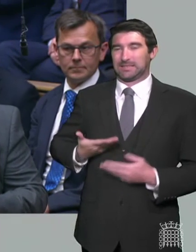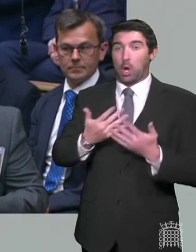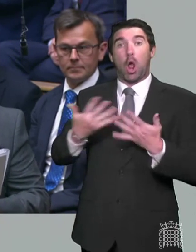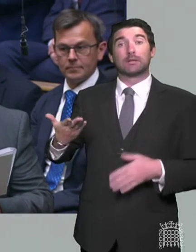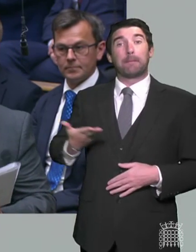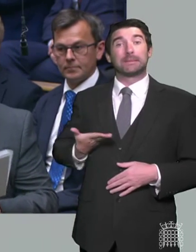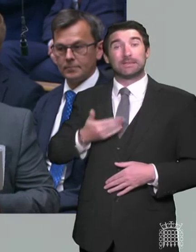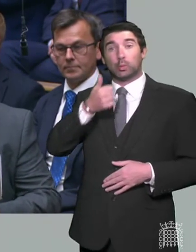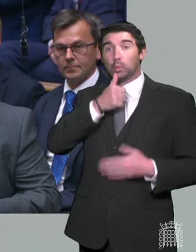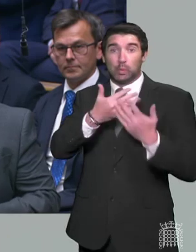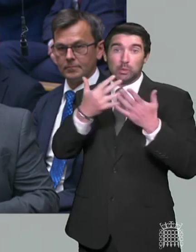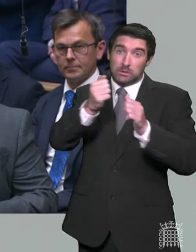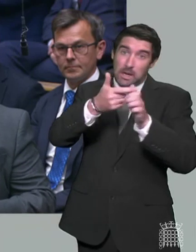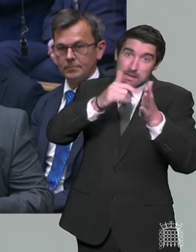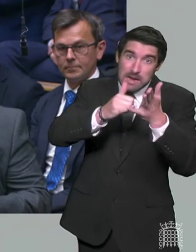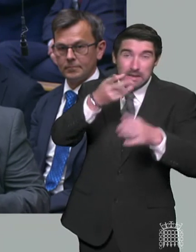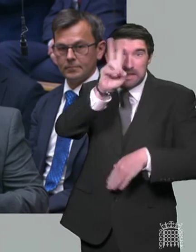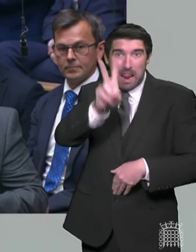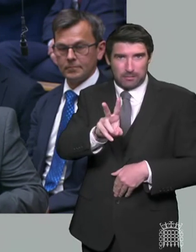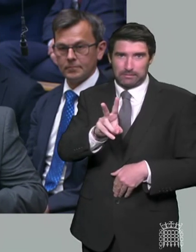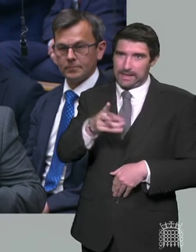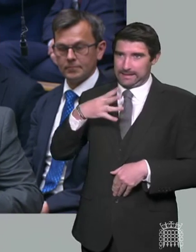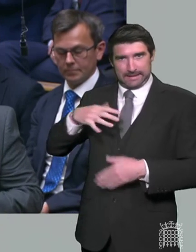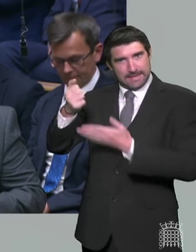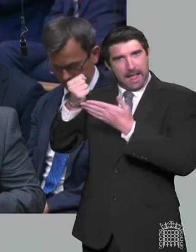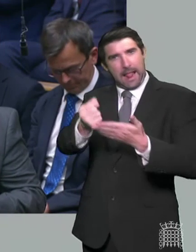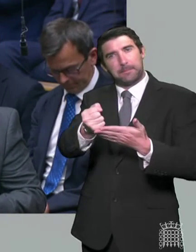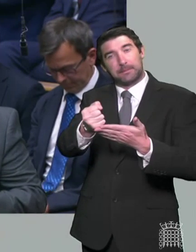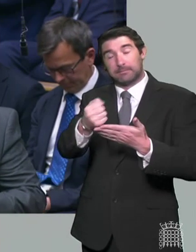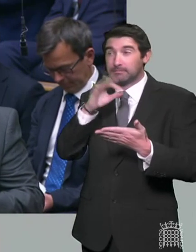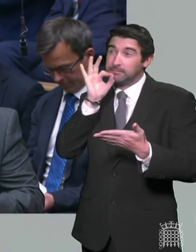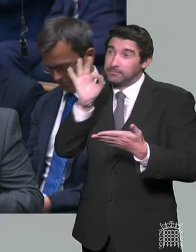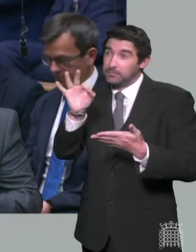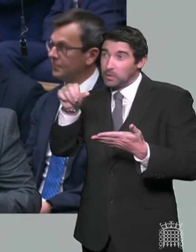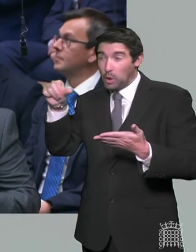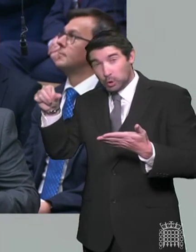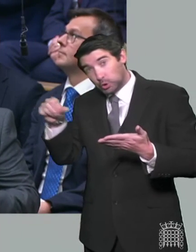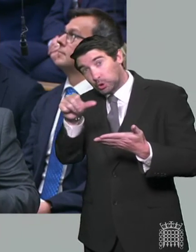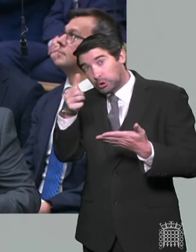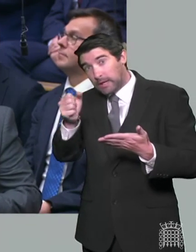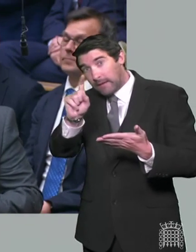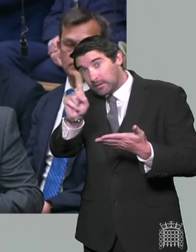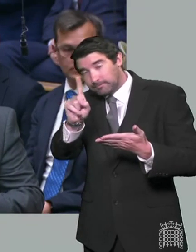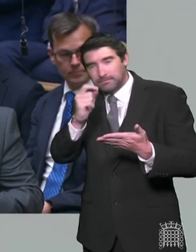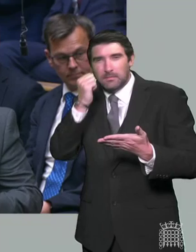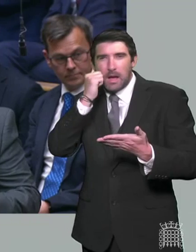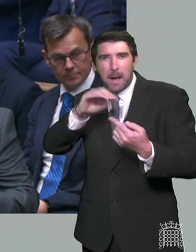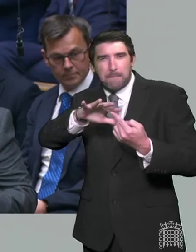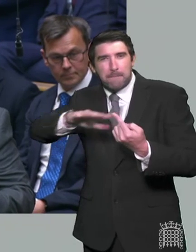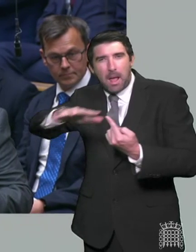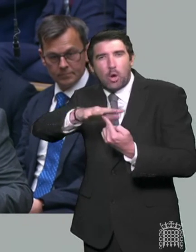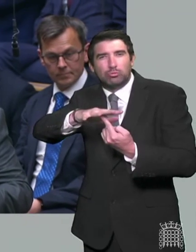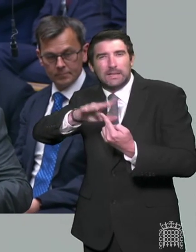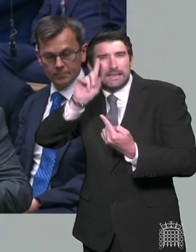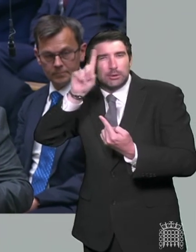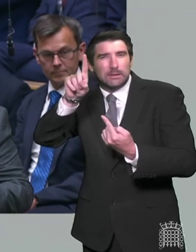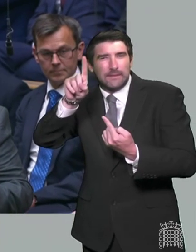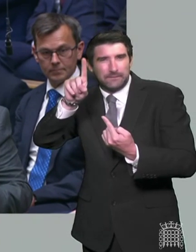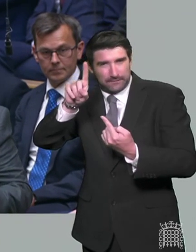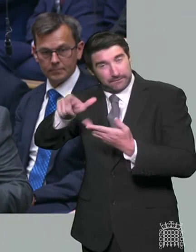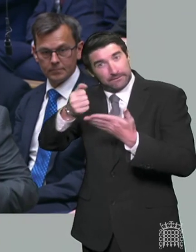Will the Prime Minister support the Repowering the Black Country initiative, which is backed by the local enterprise partnership and by Andy Street, to reduce reliance on fossil fuels?